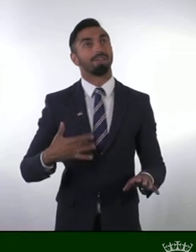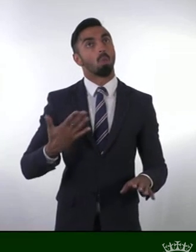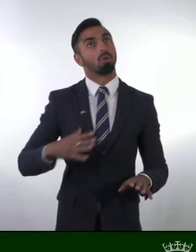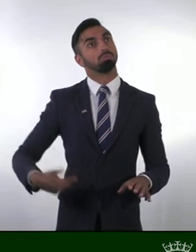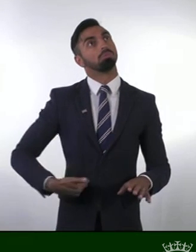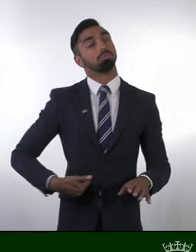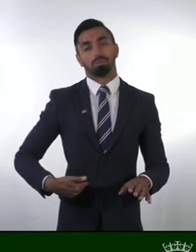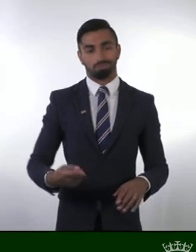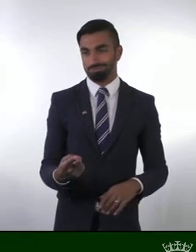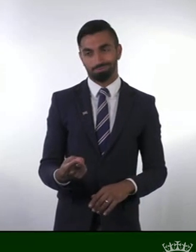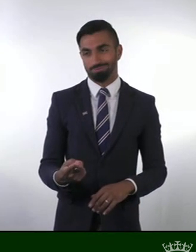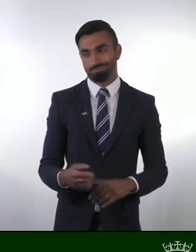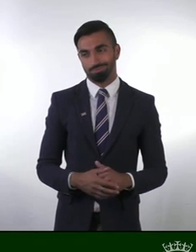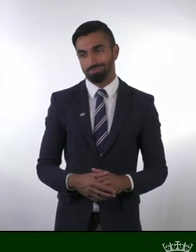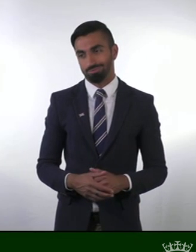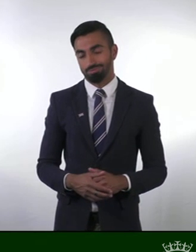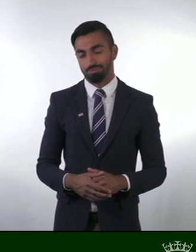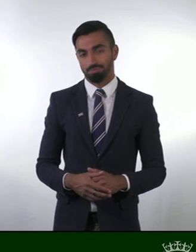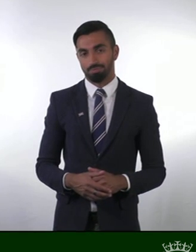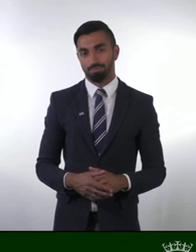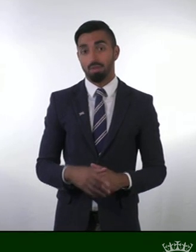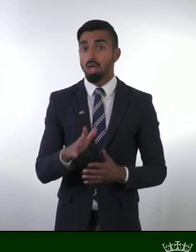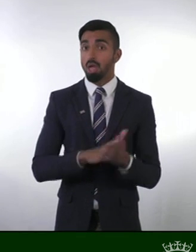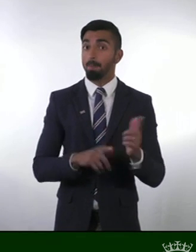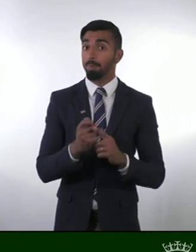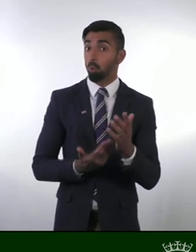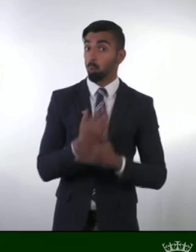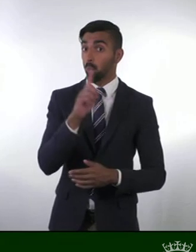Owing to covid, we are facing a unique economic challenge.